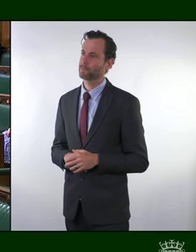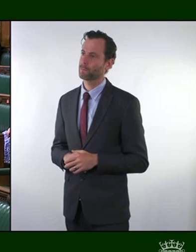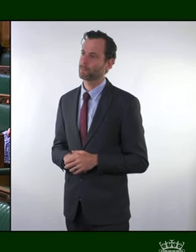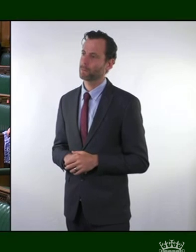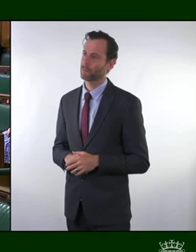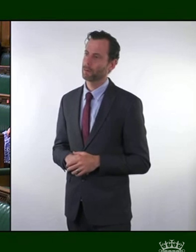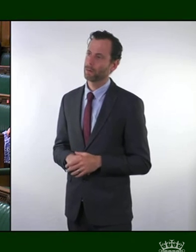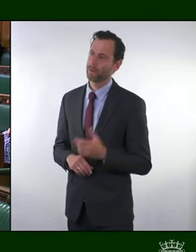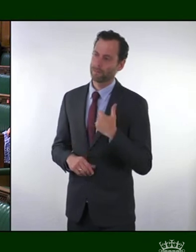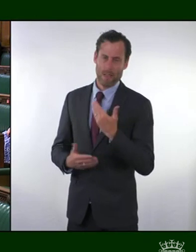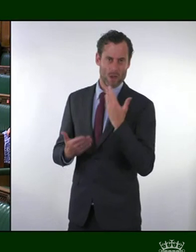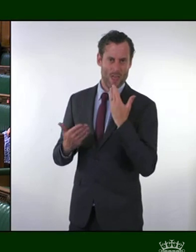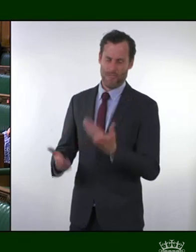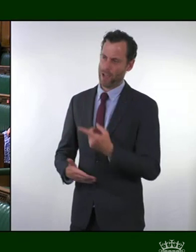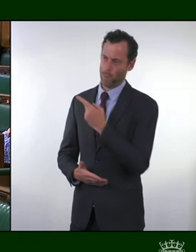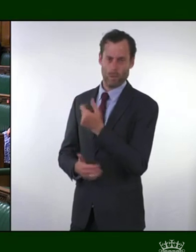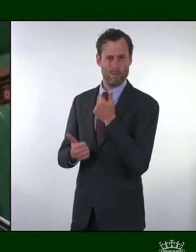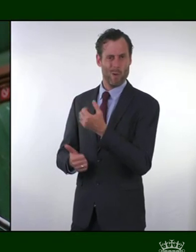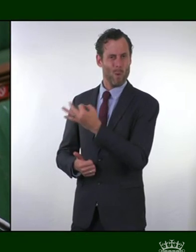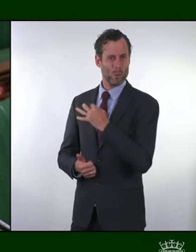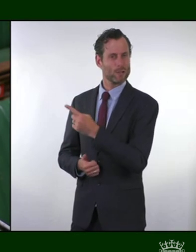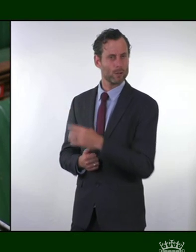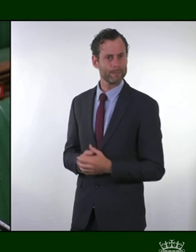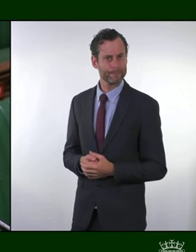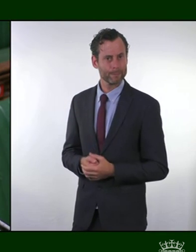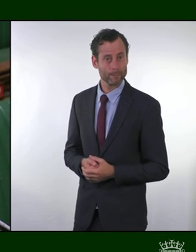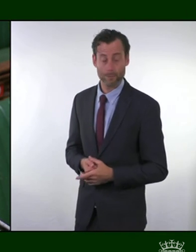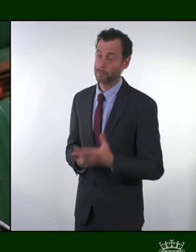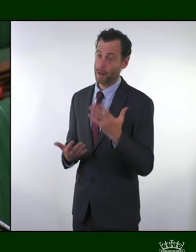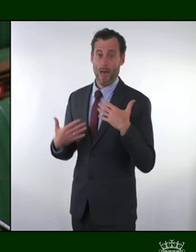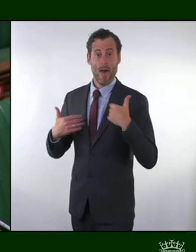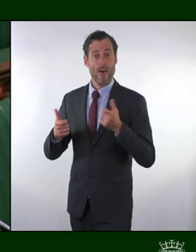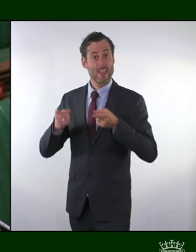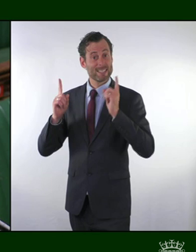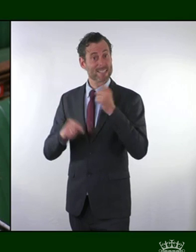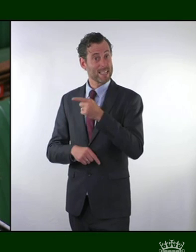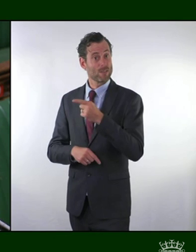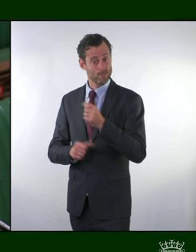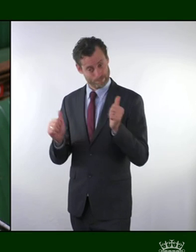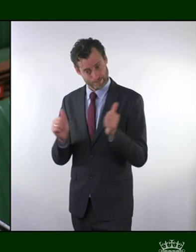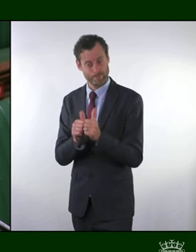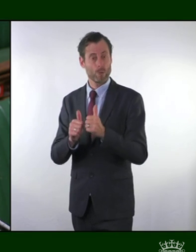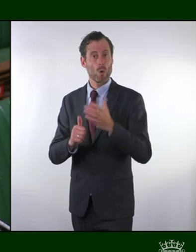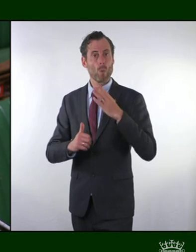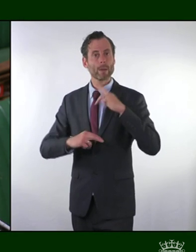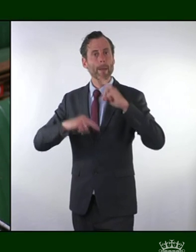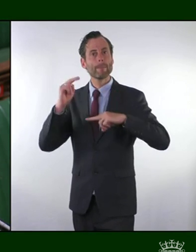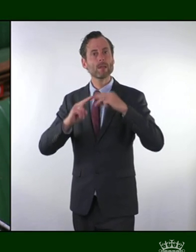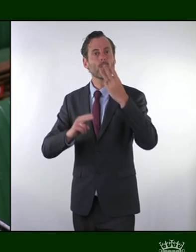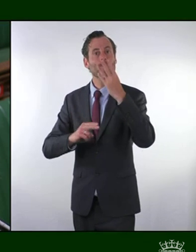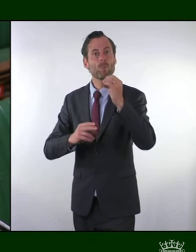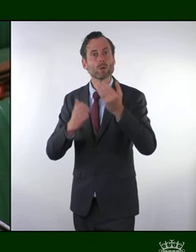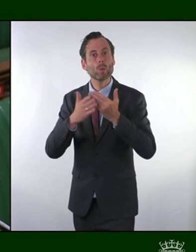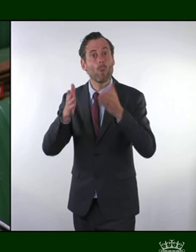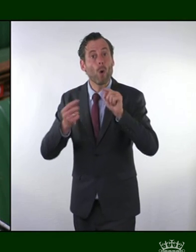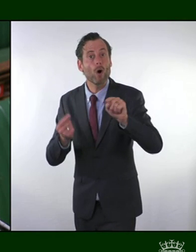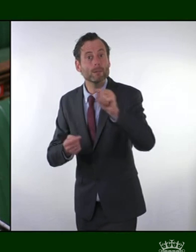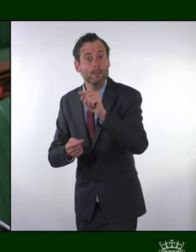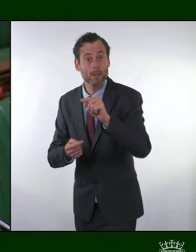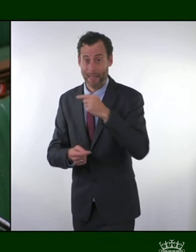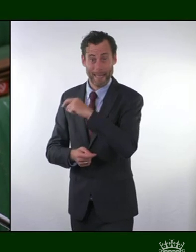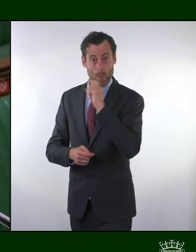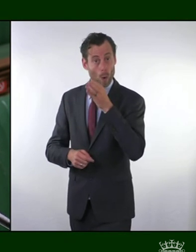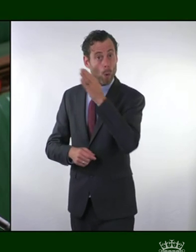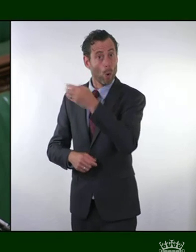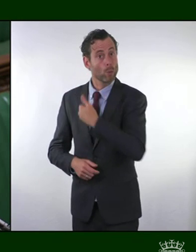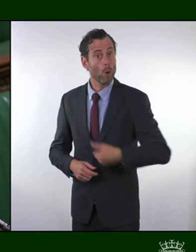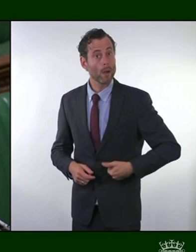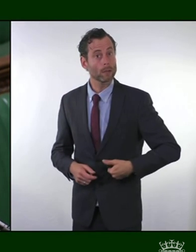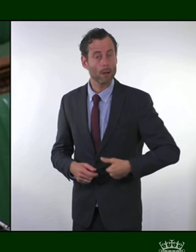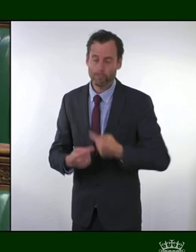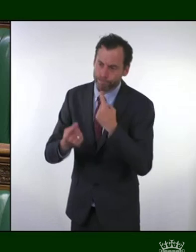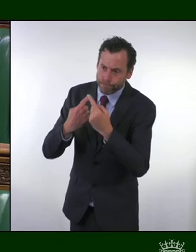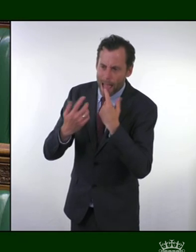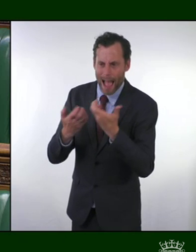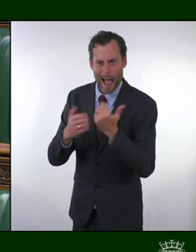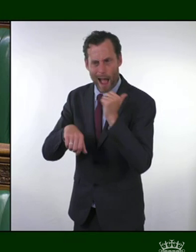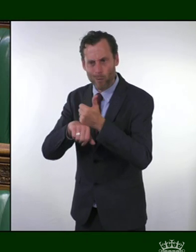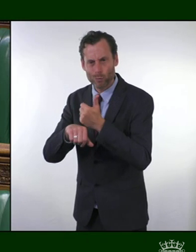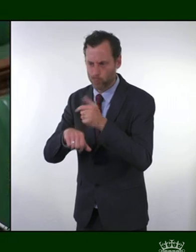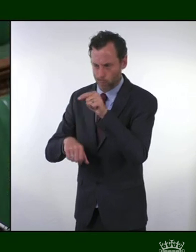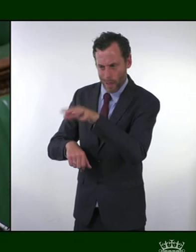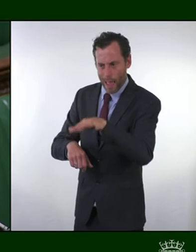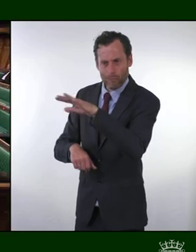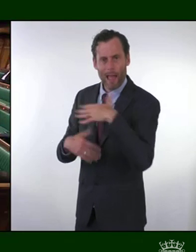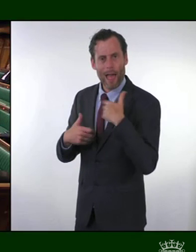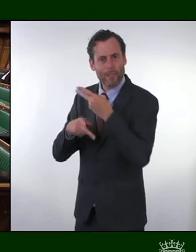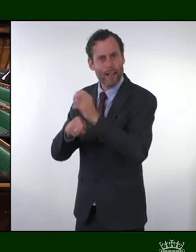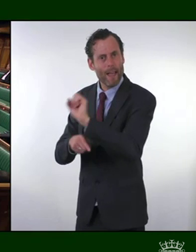I thank my honourable Friend for an apposite question, because the Health Secretary has committed not just to building 40 new hospitals, but to visiting Doncaster very shortly to discuss investment in healthcare there.